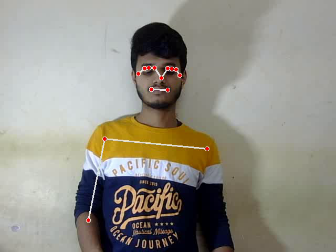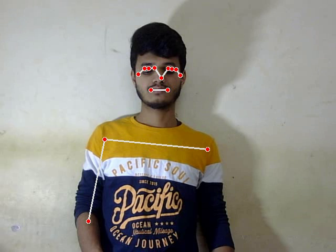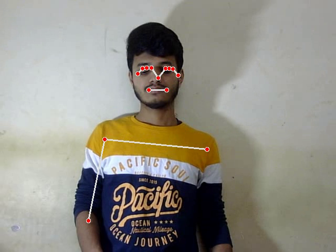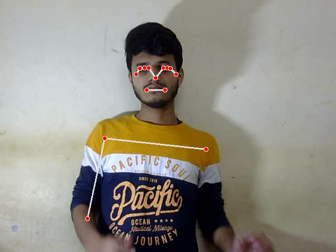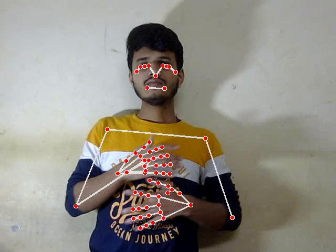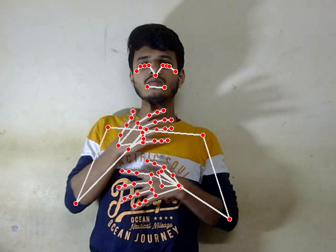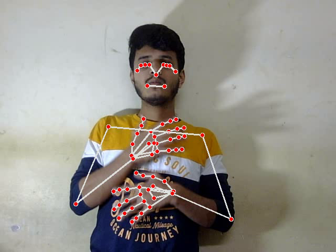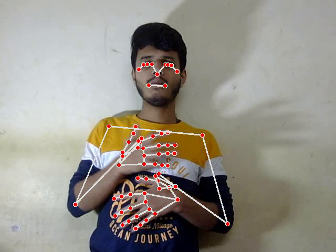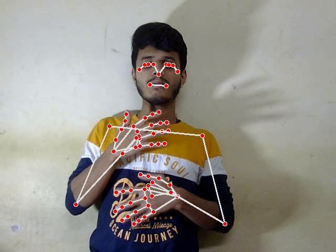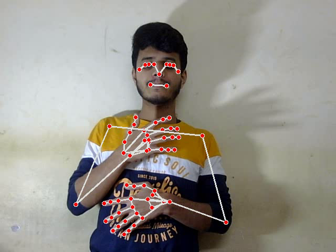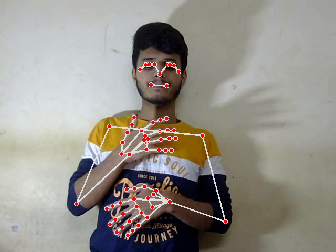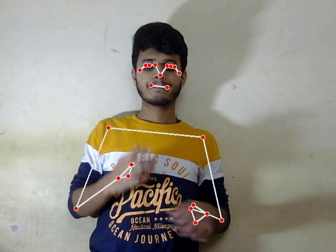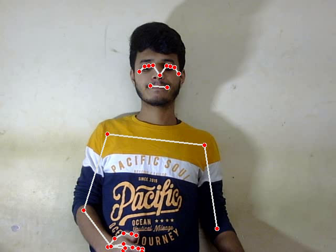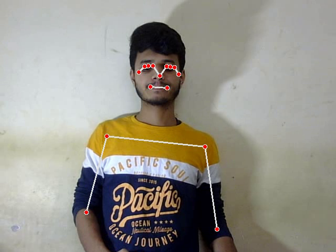happy